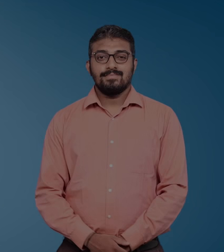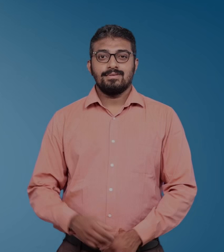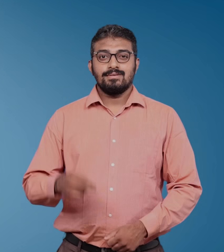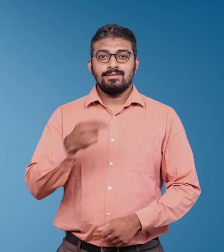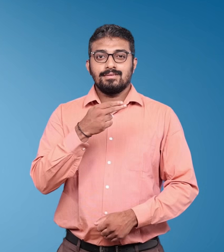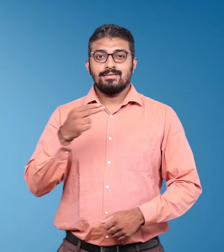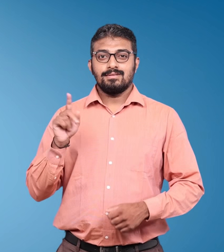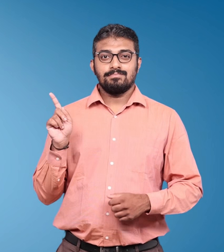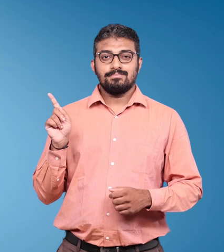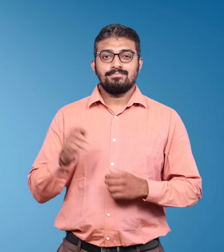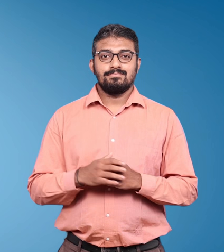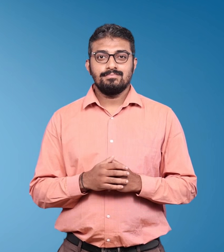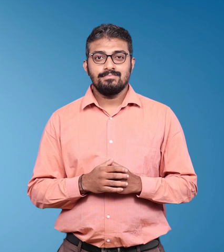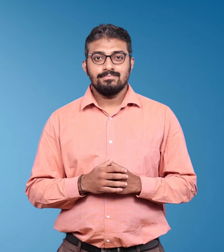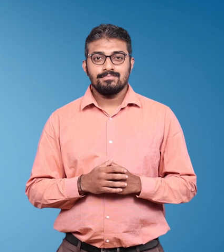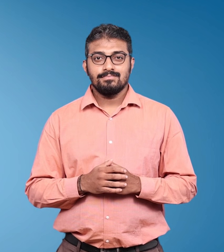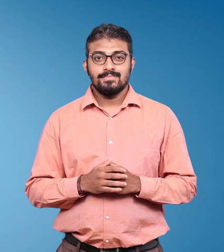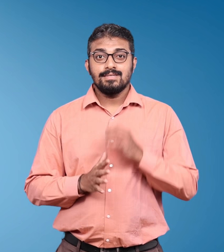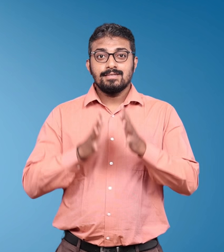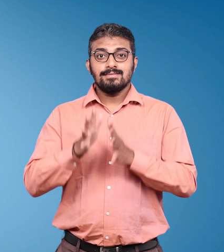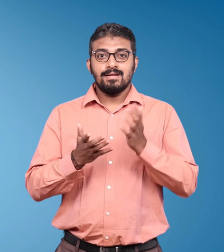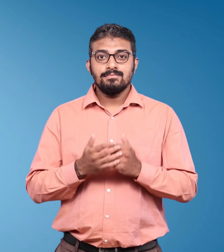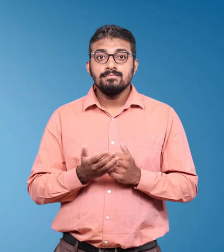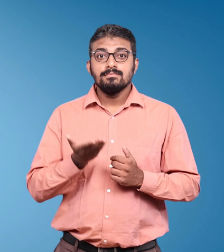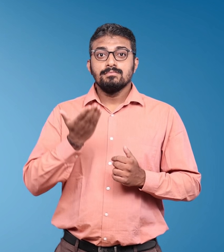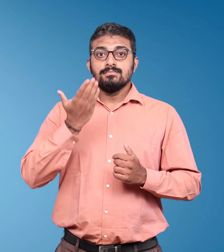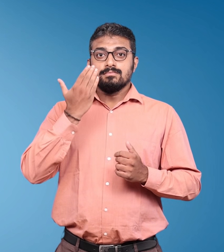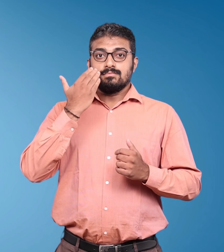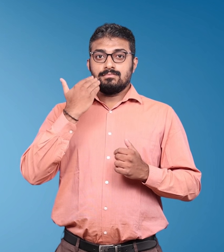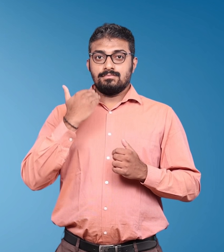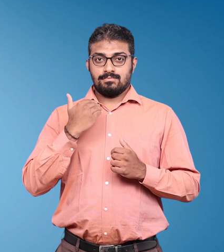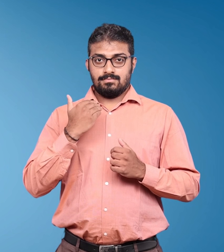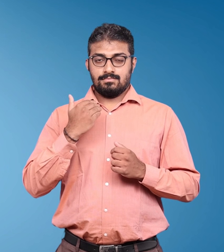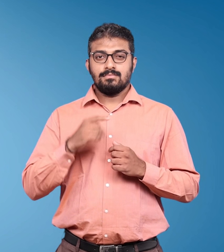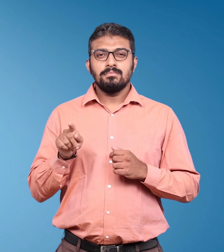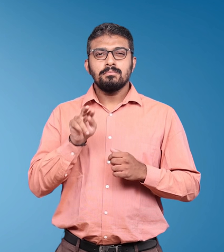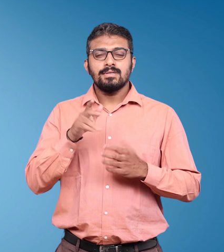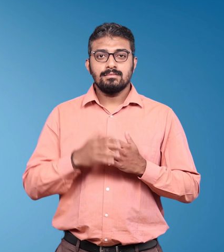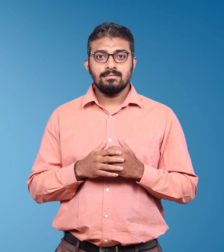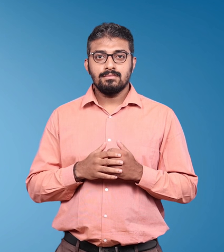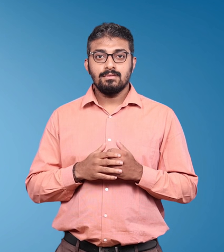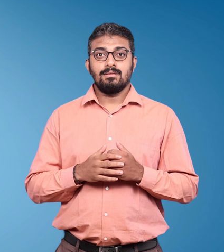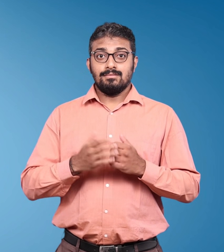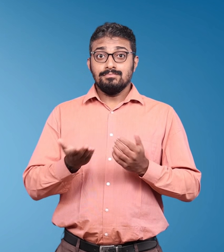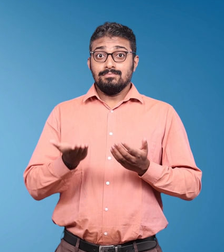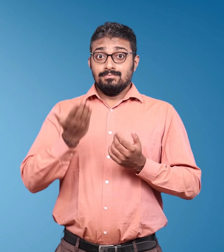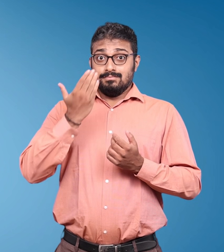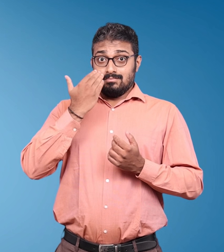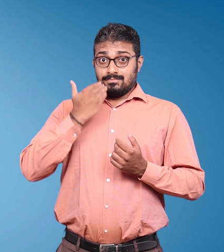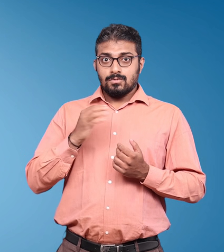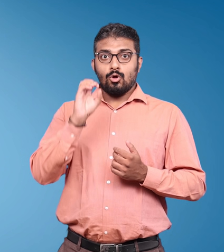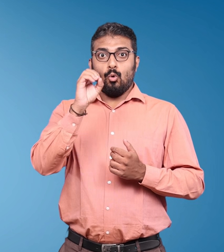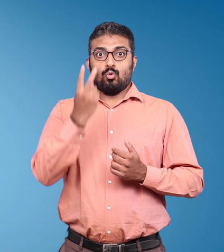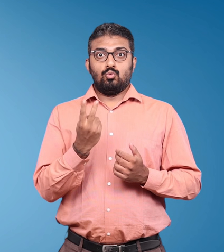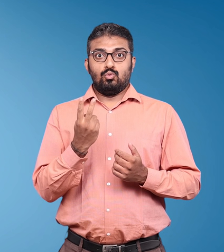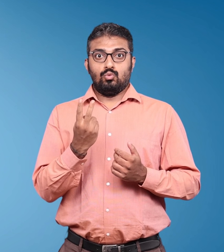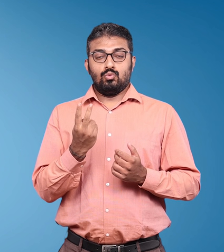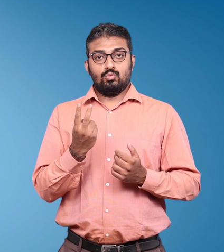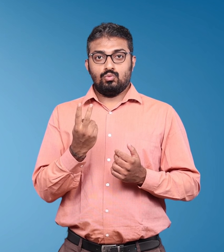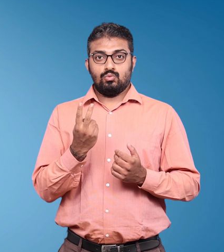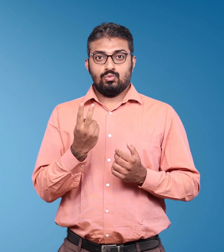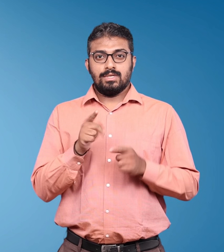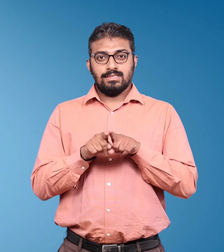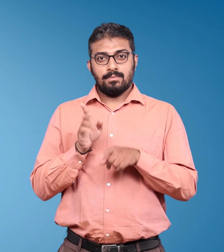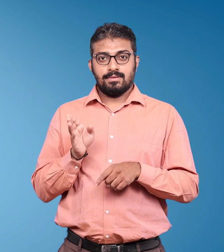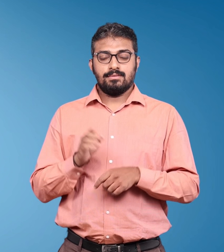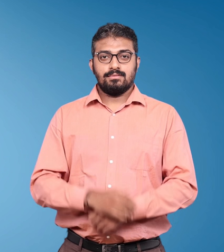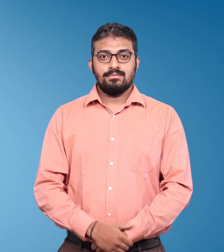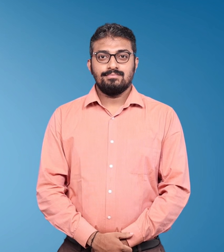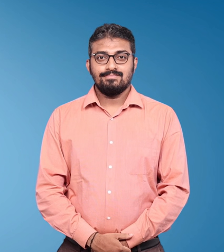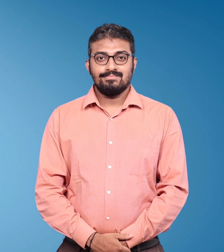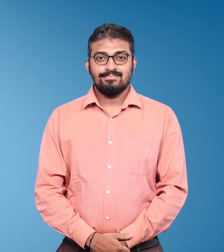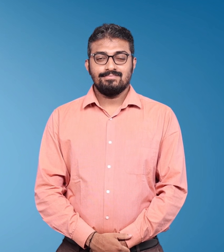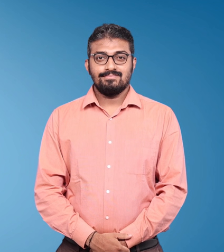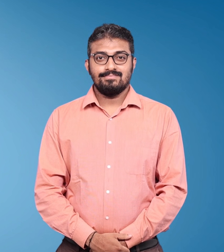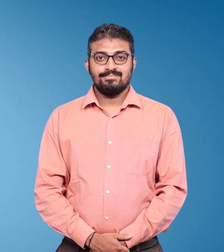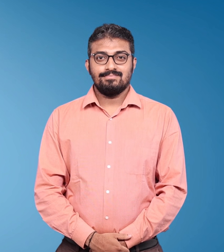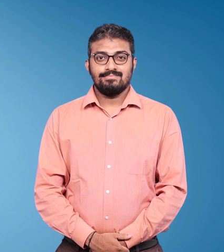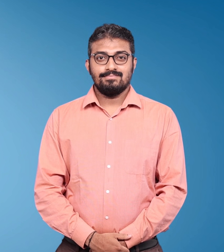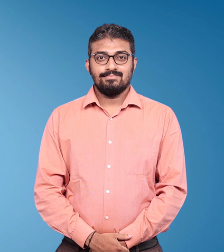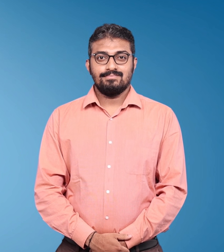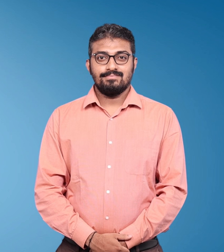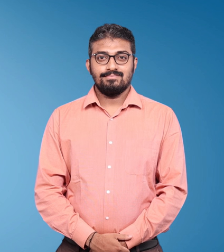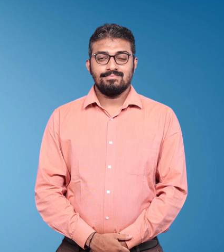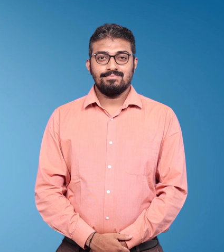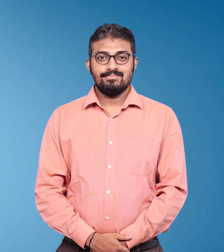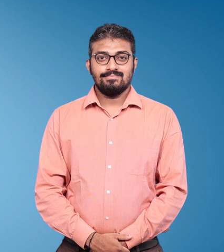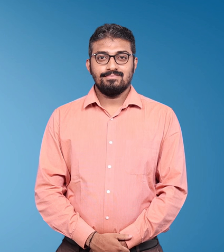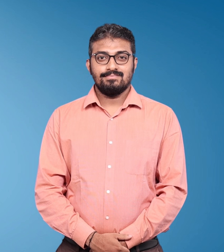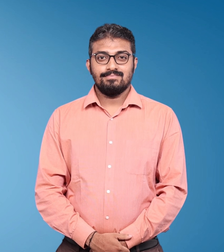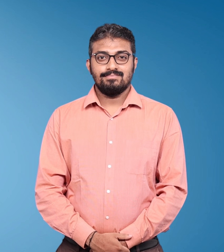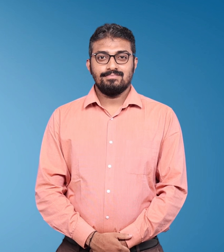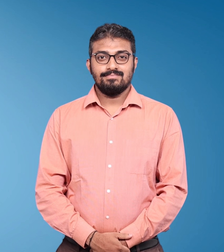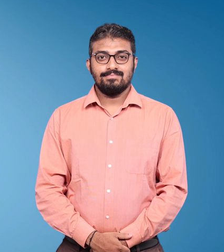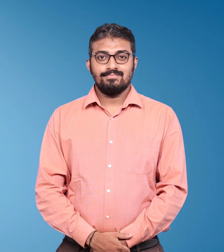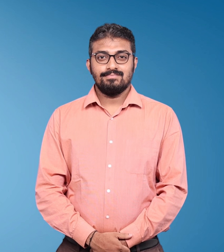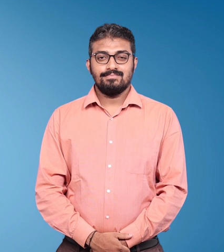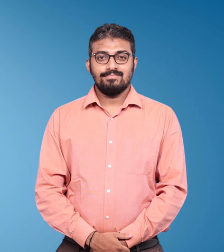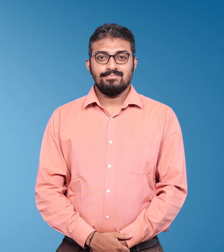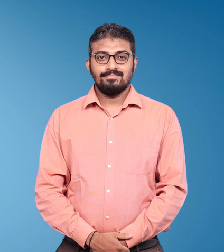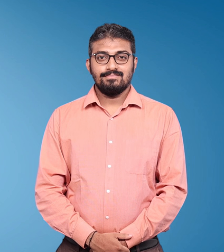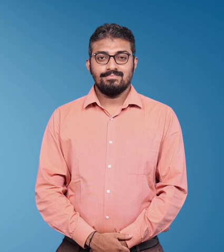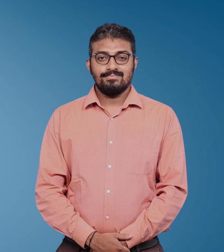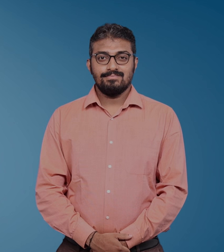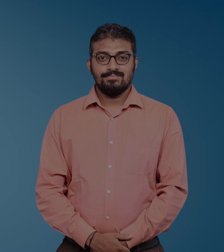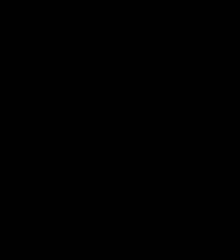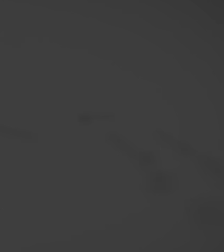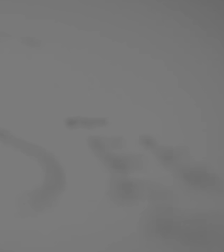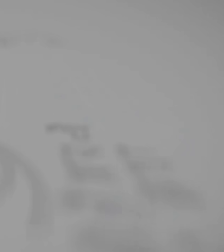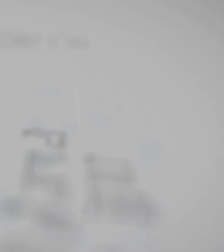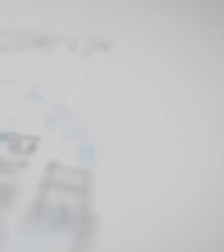Inhalation This sign means to inhale or inhalation. Inhalation is the movement when we take in air rich in oxygen using our respiratory organs.